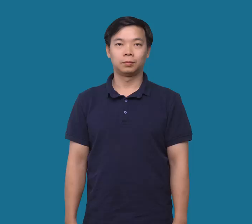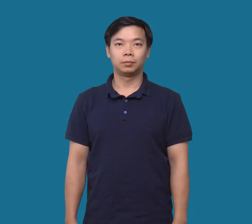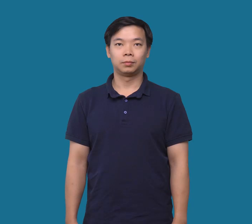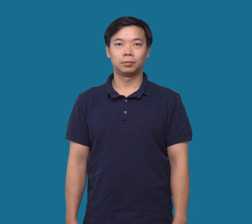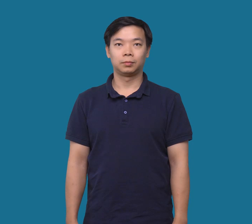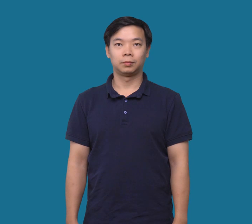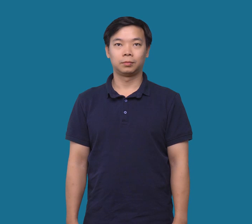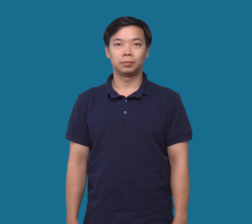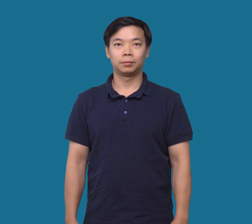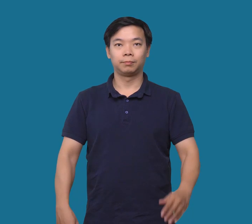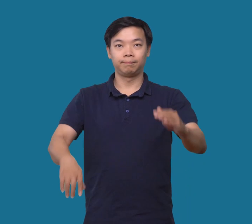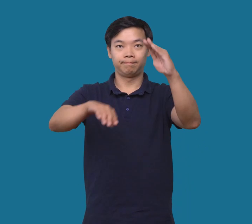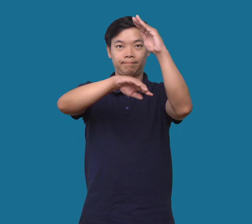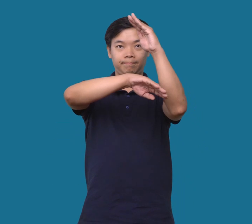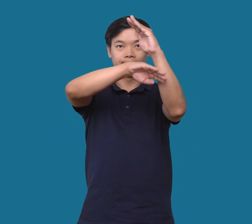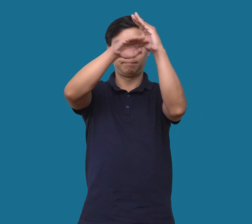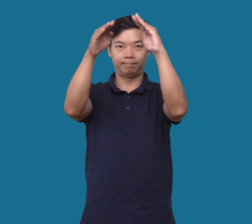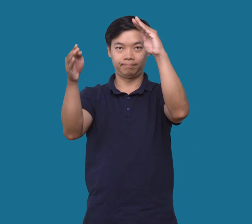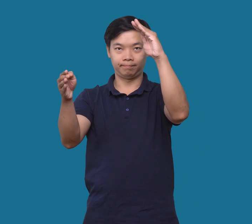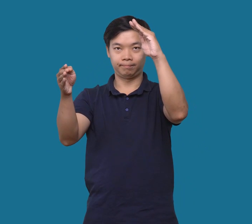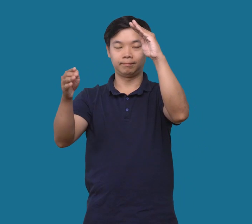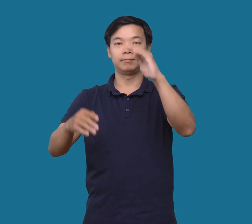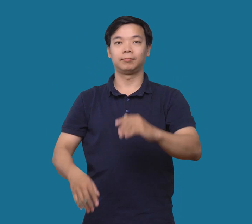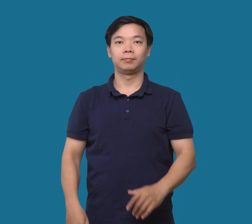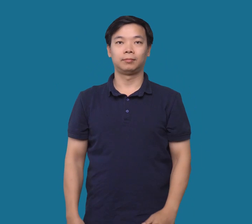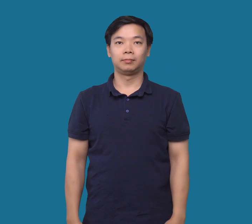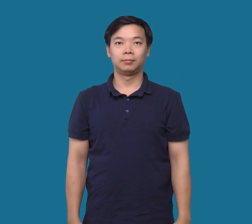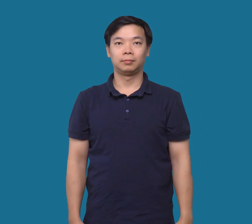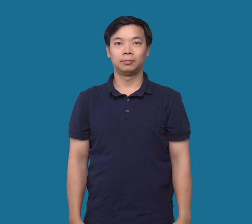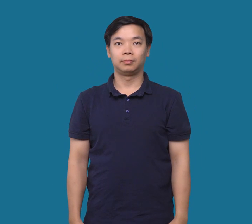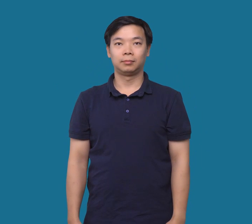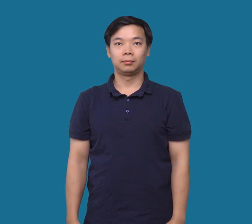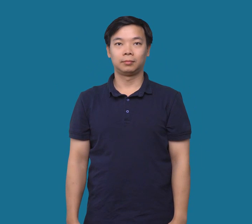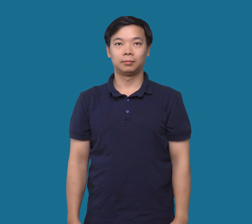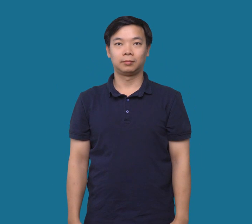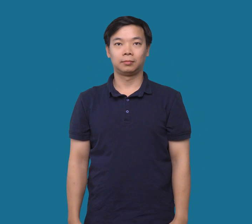mái vòm